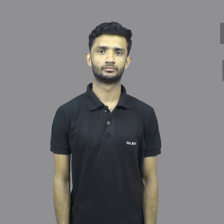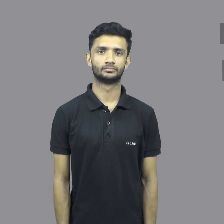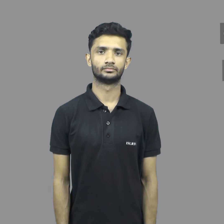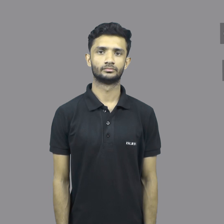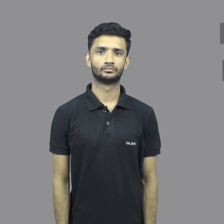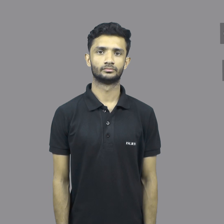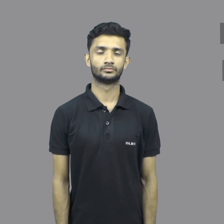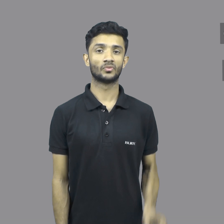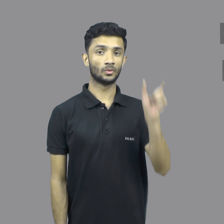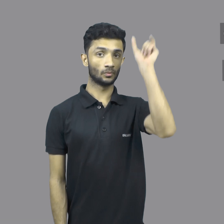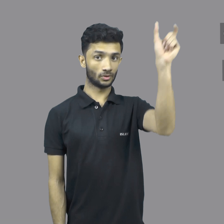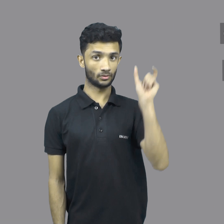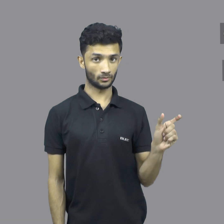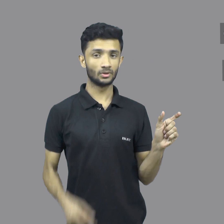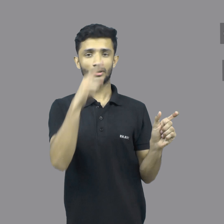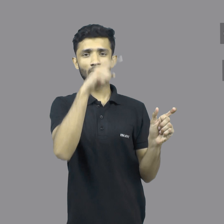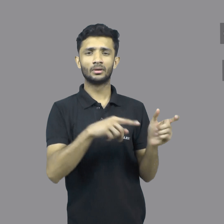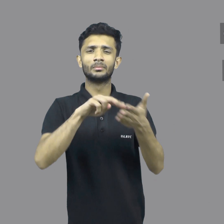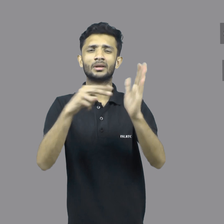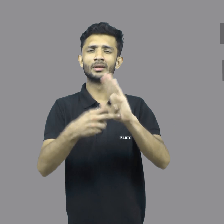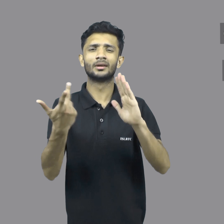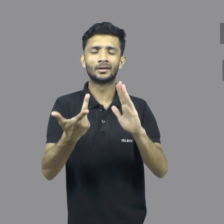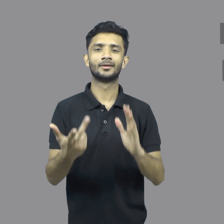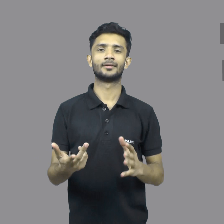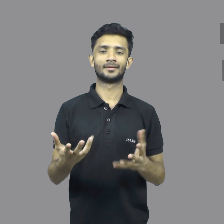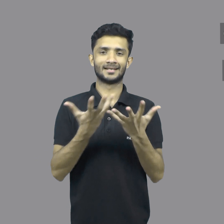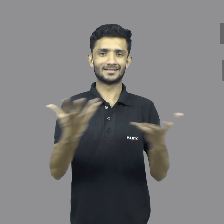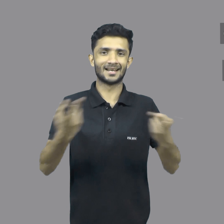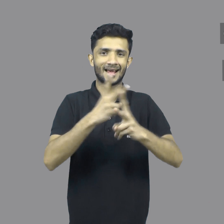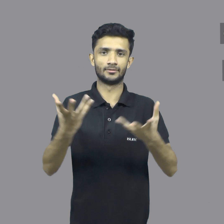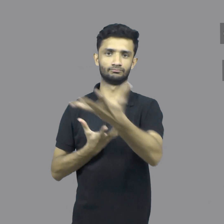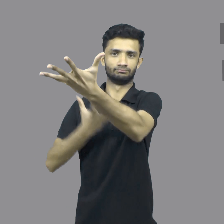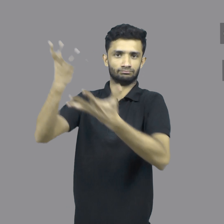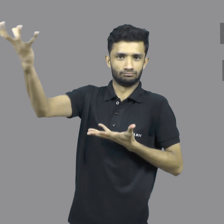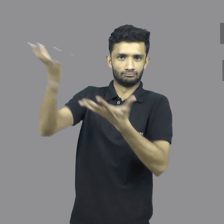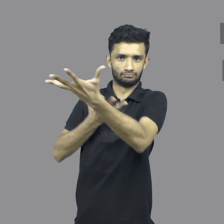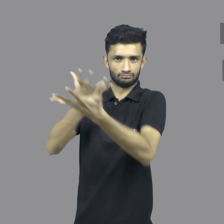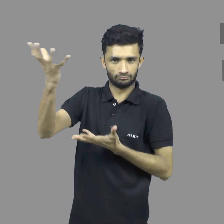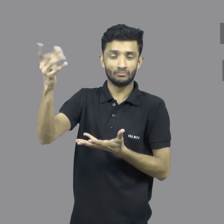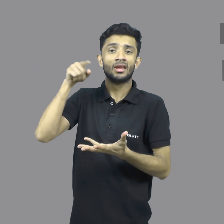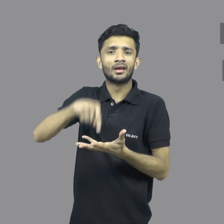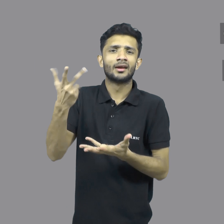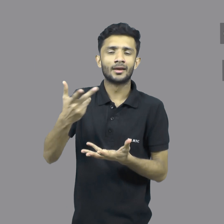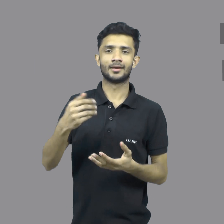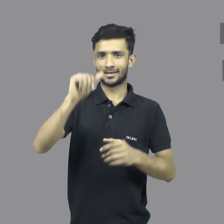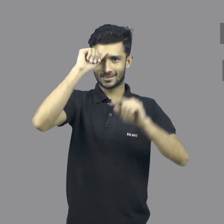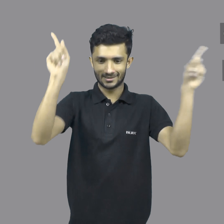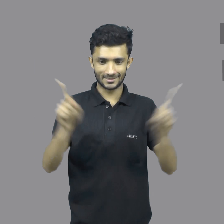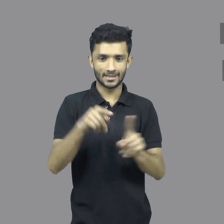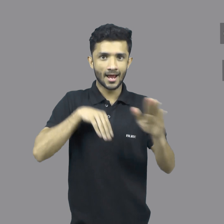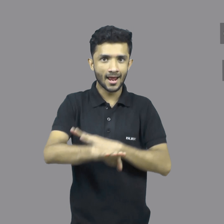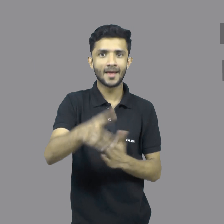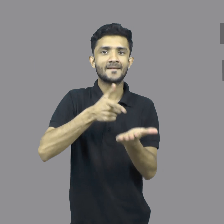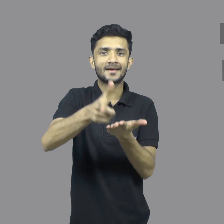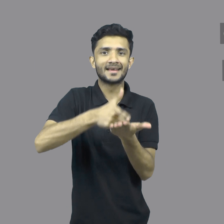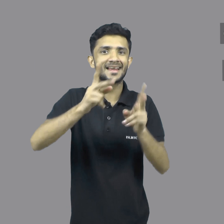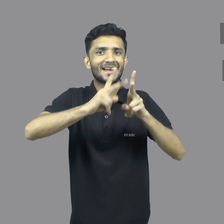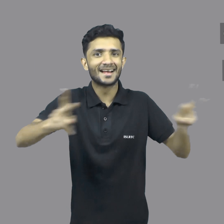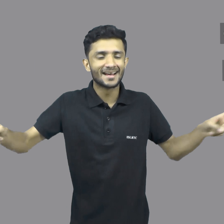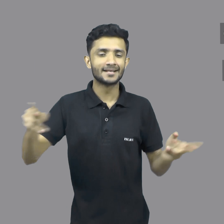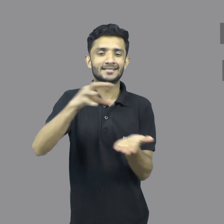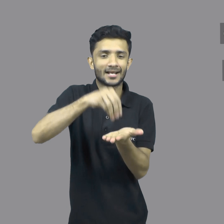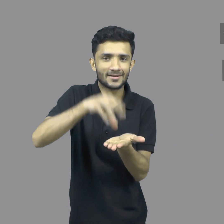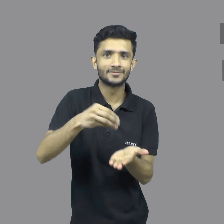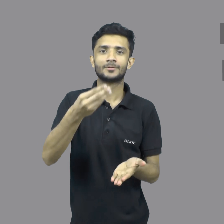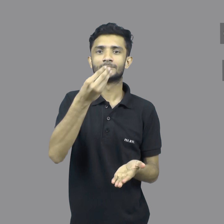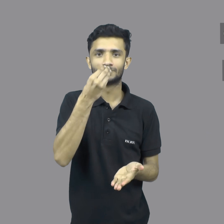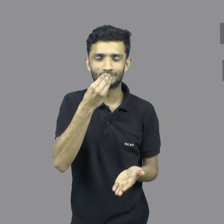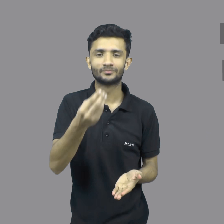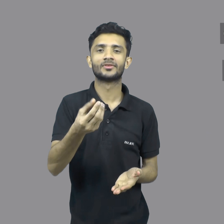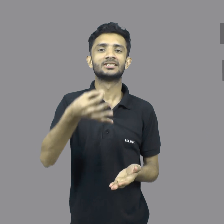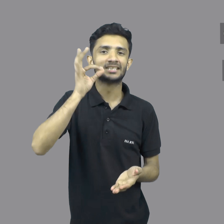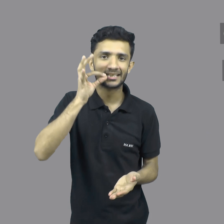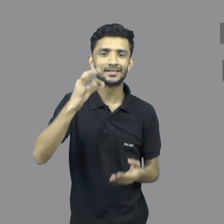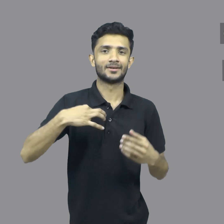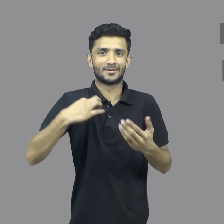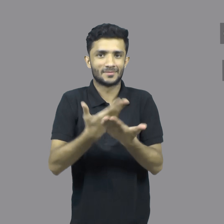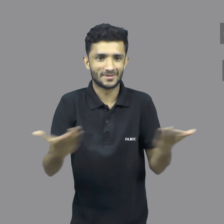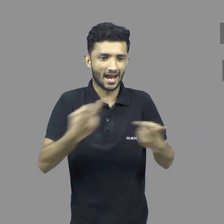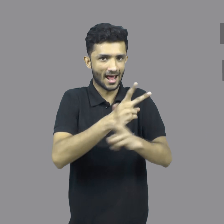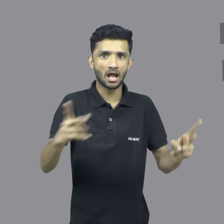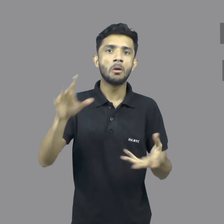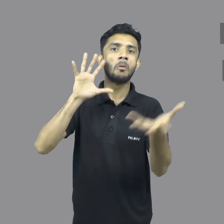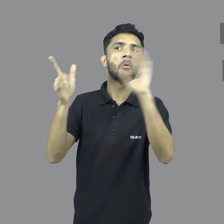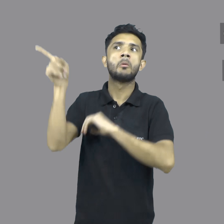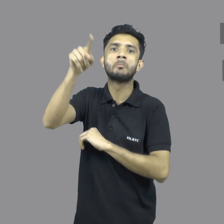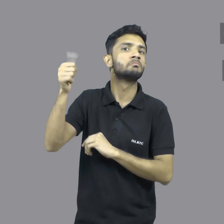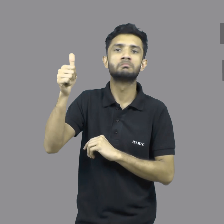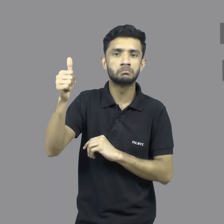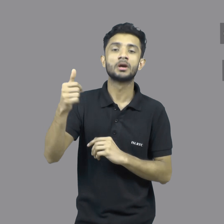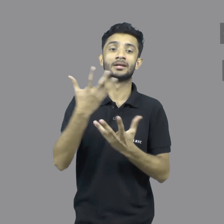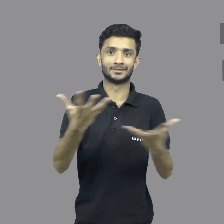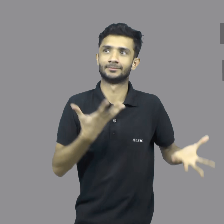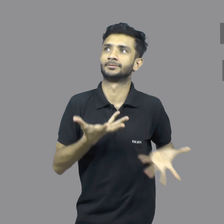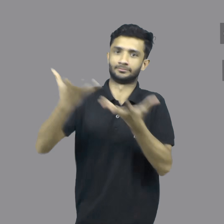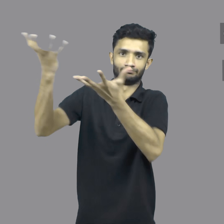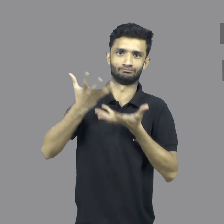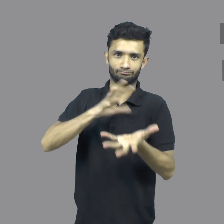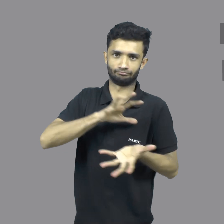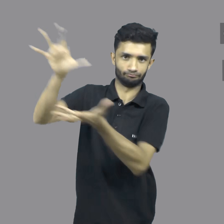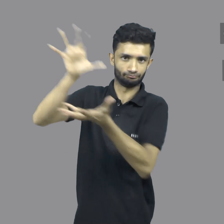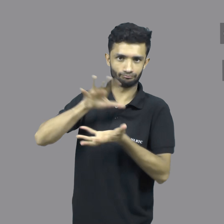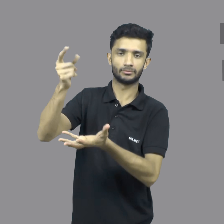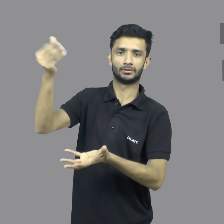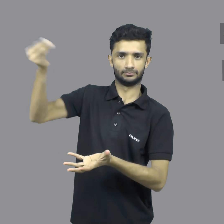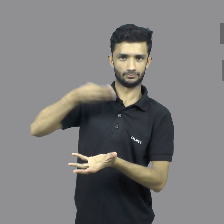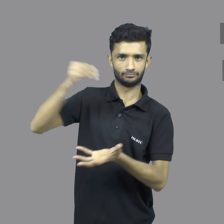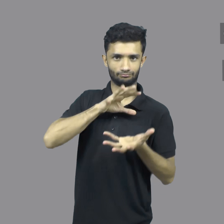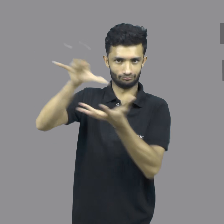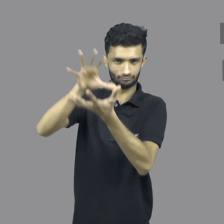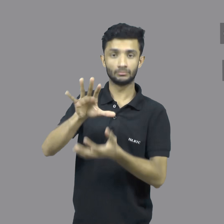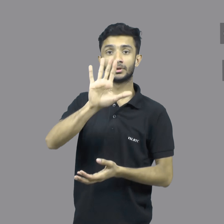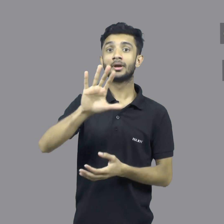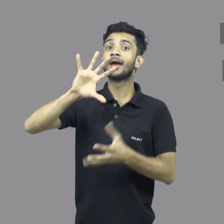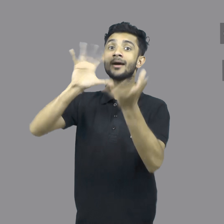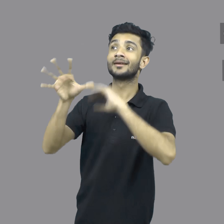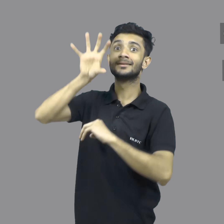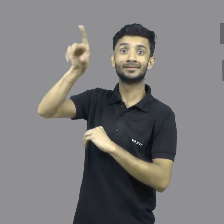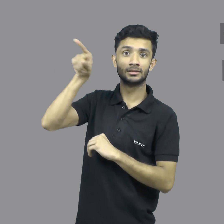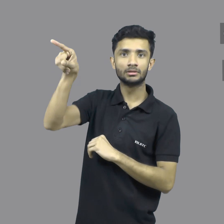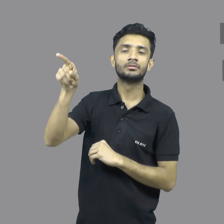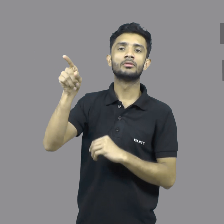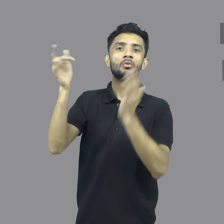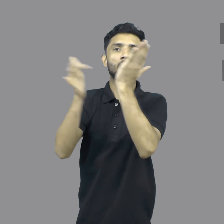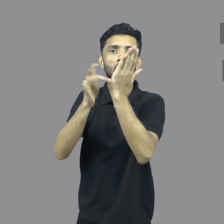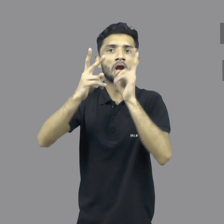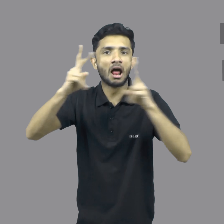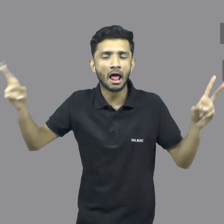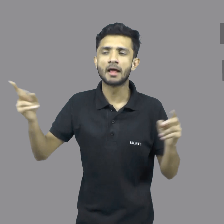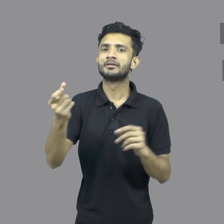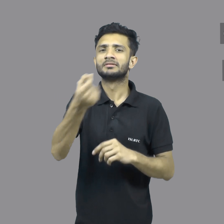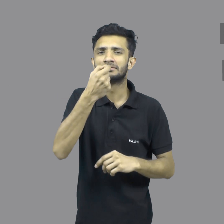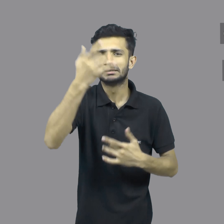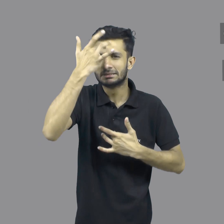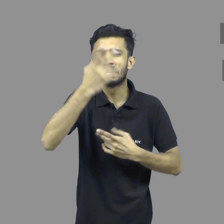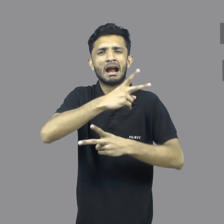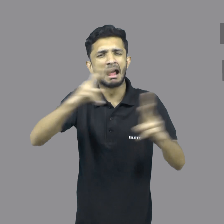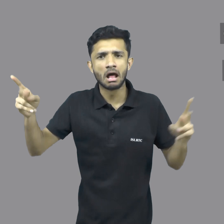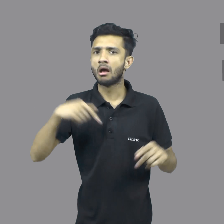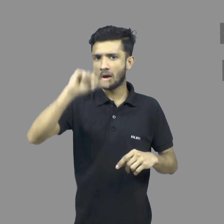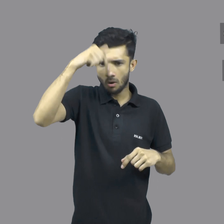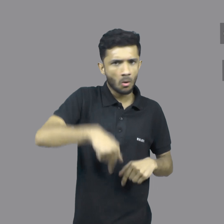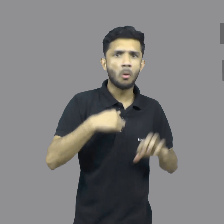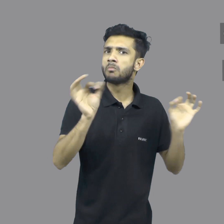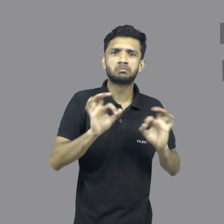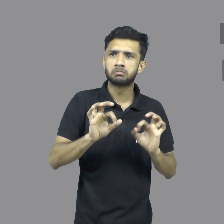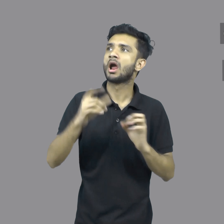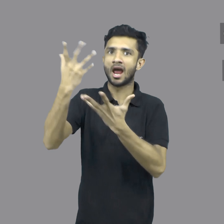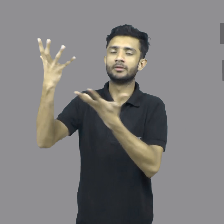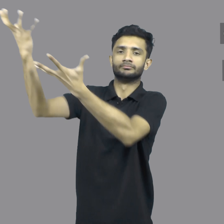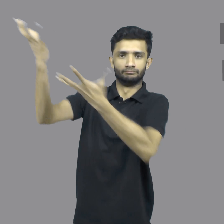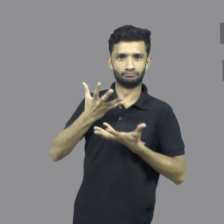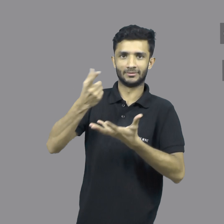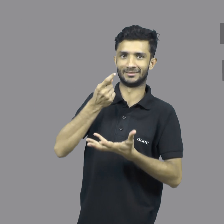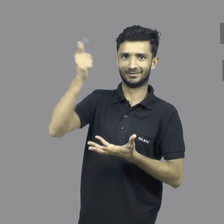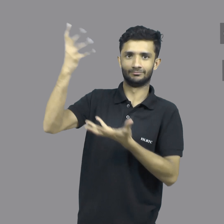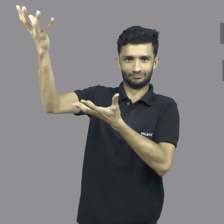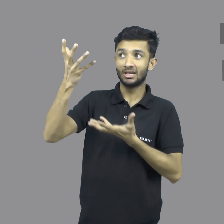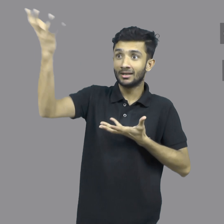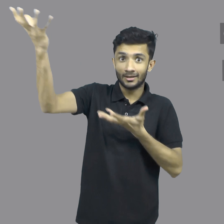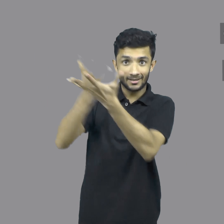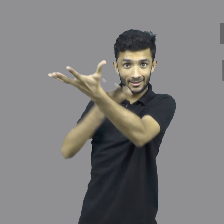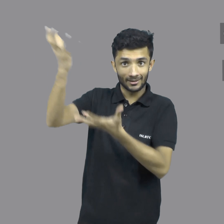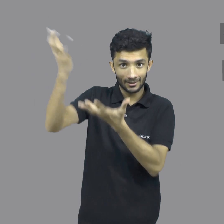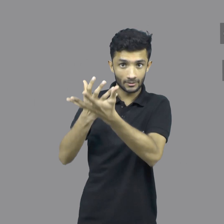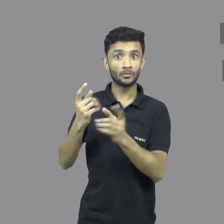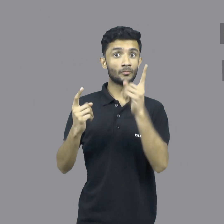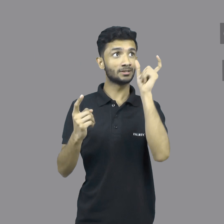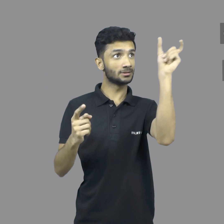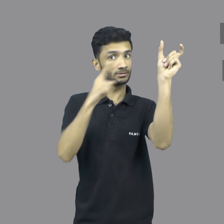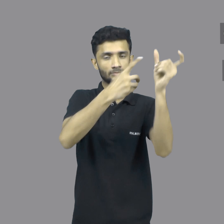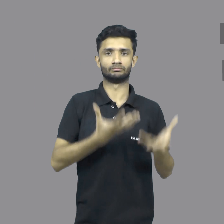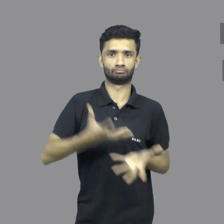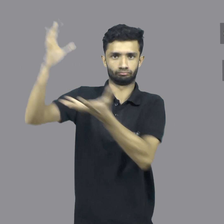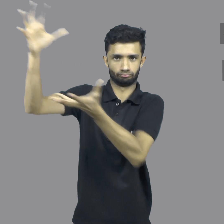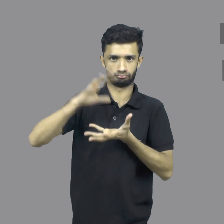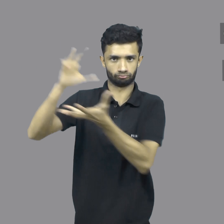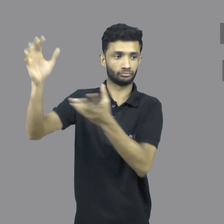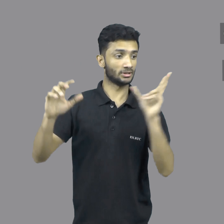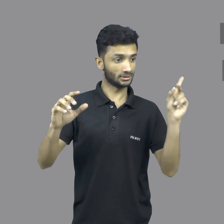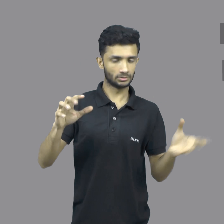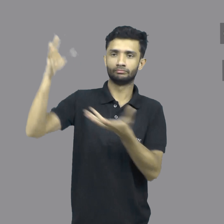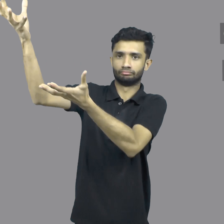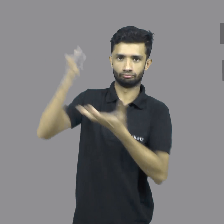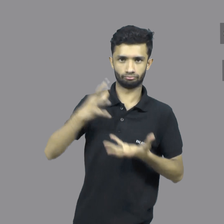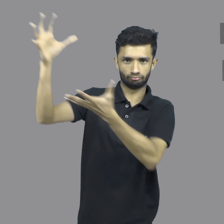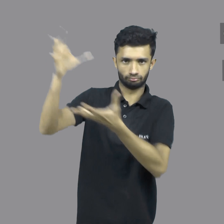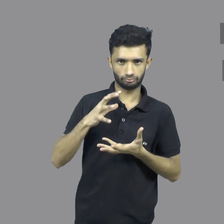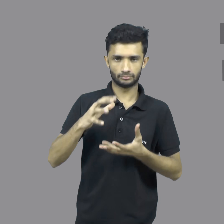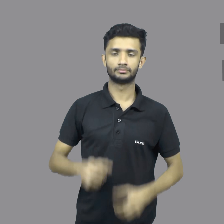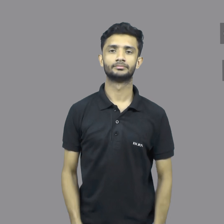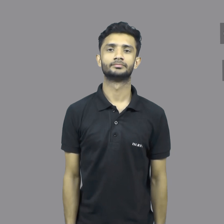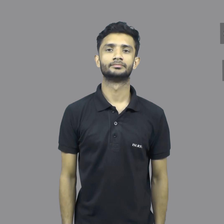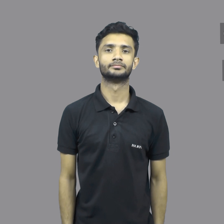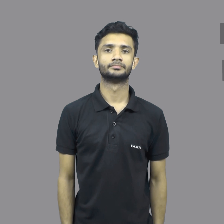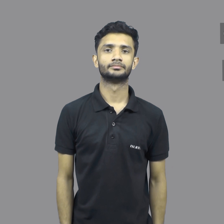Import and Export